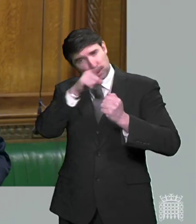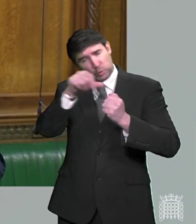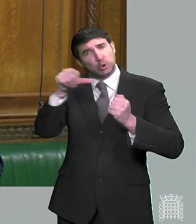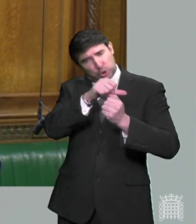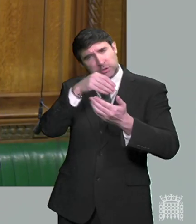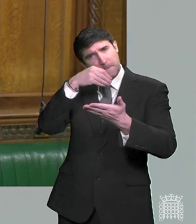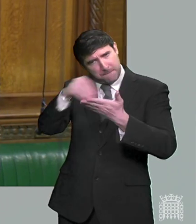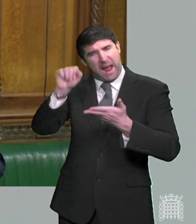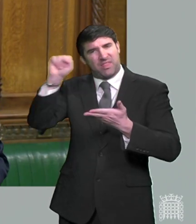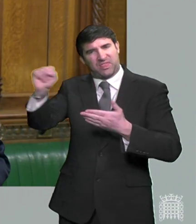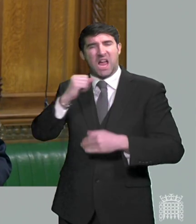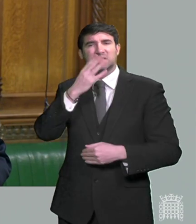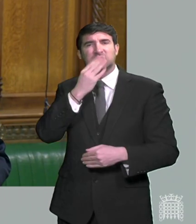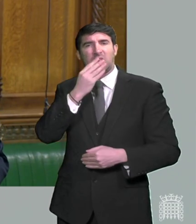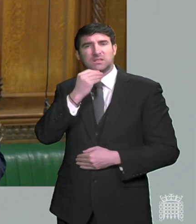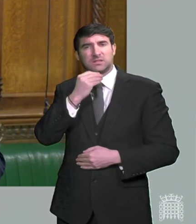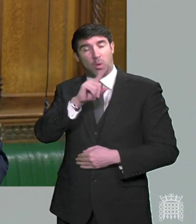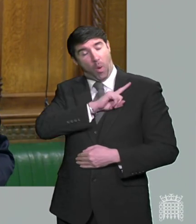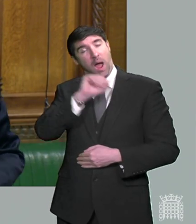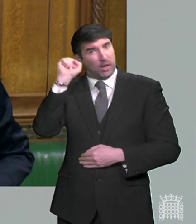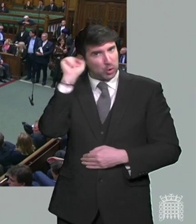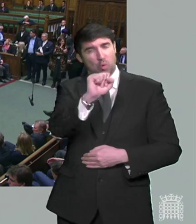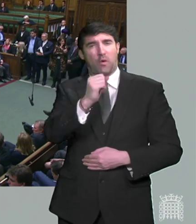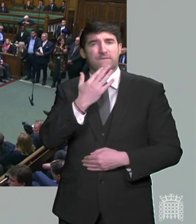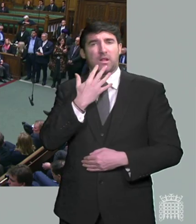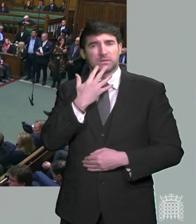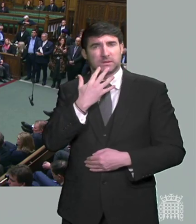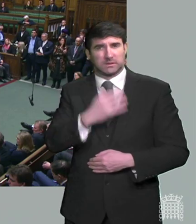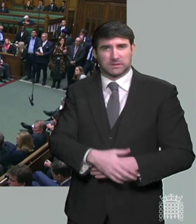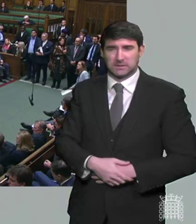Will the Prime Minister end the manifest injustice of the poor paying most?